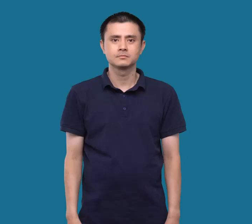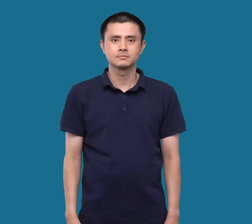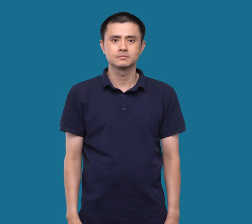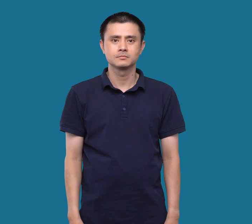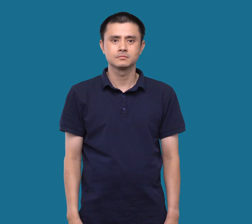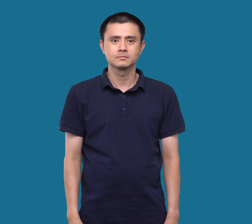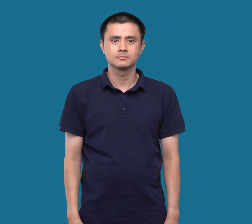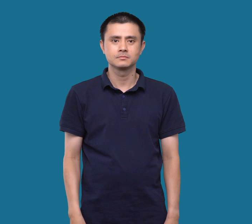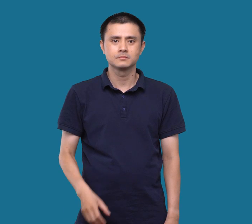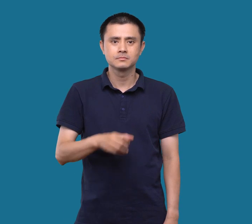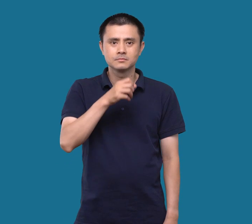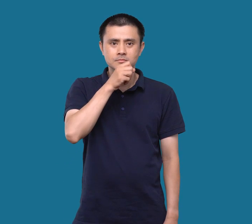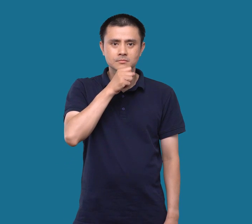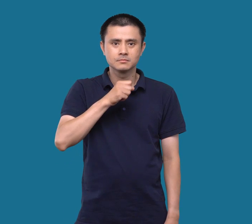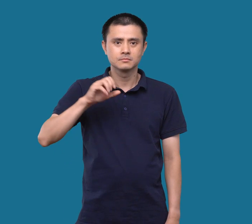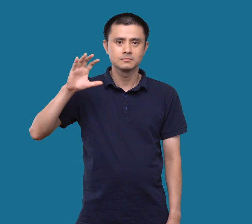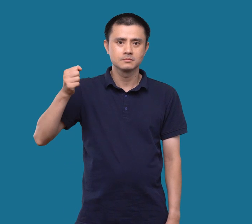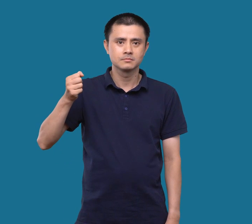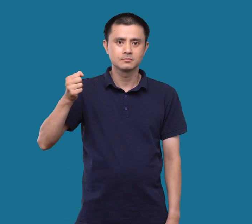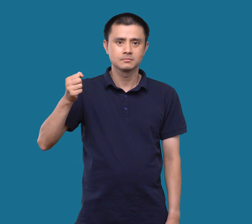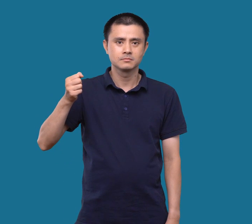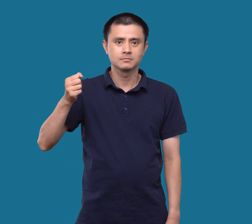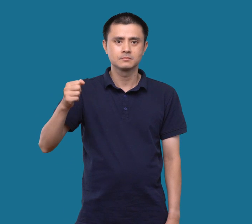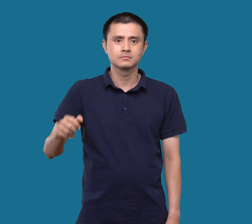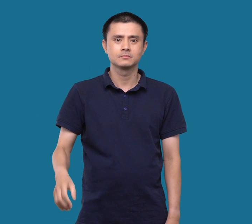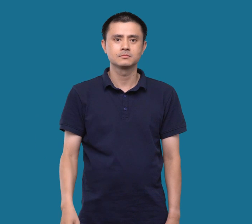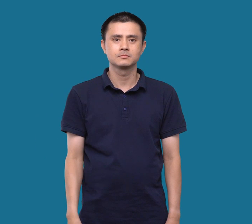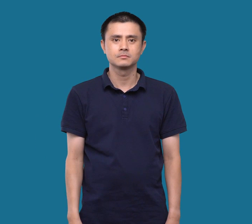ông nội